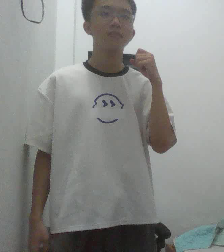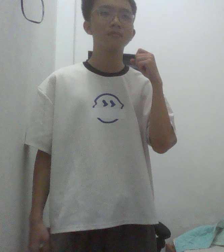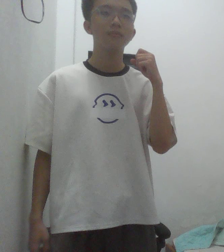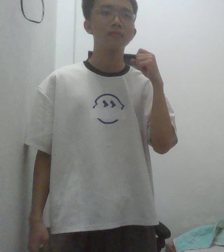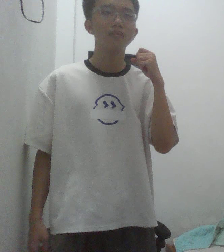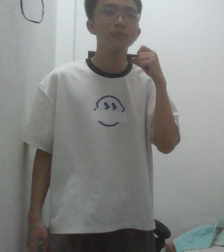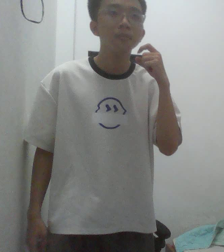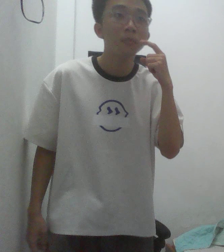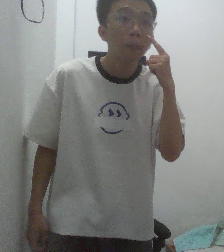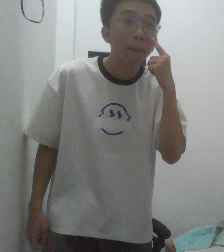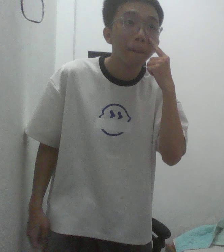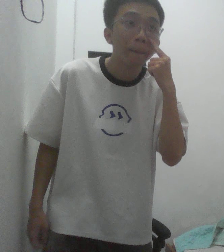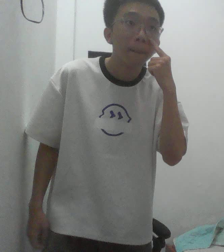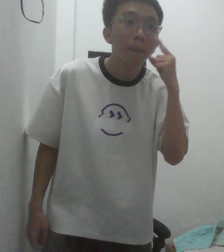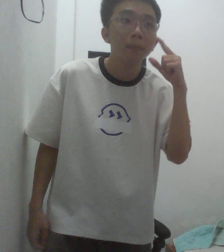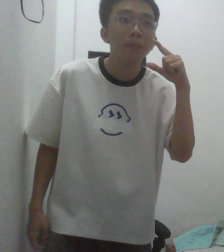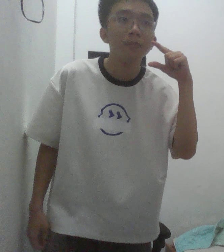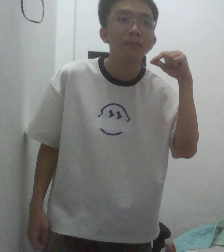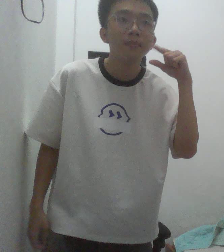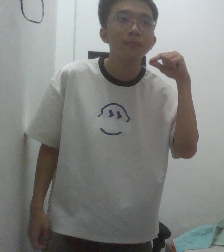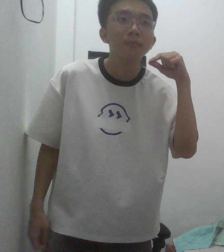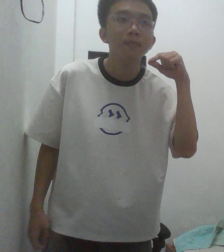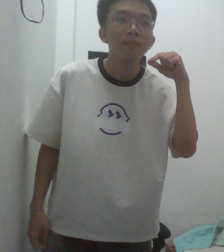lam quen